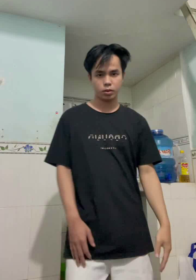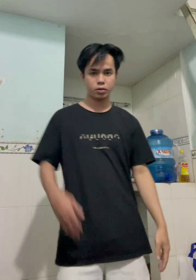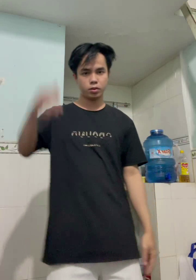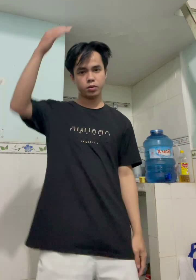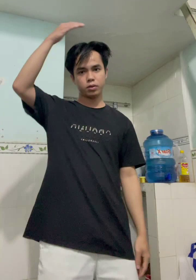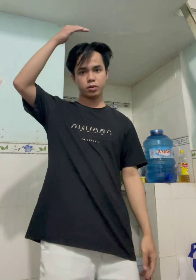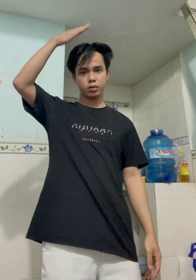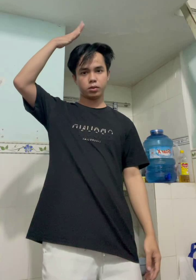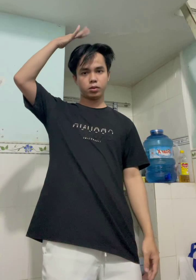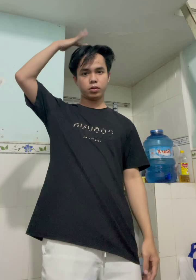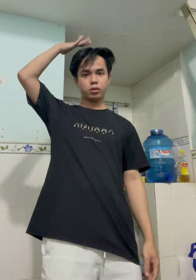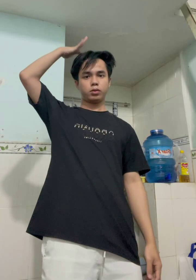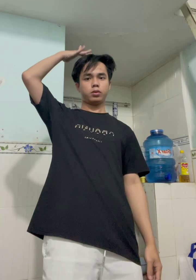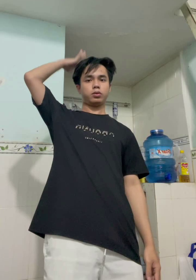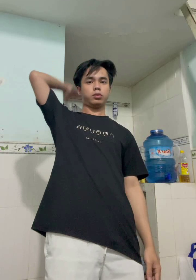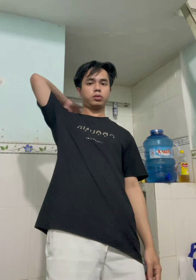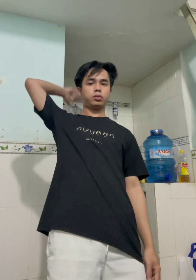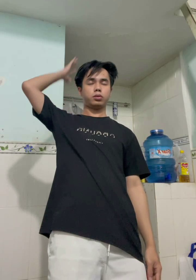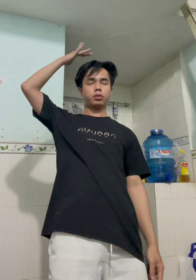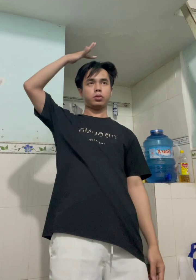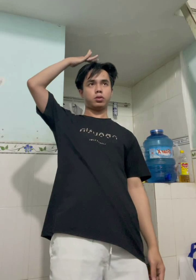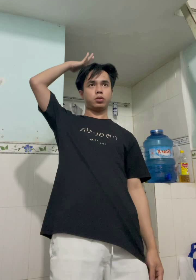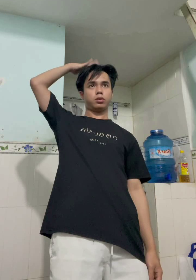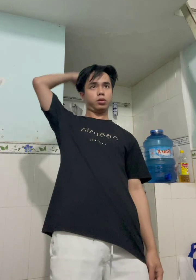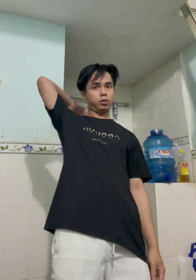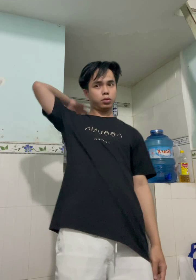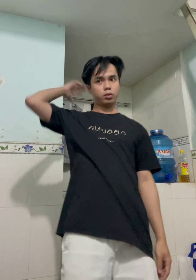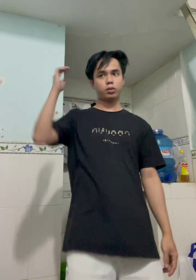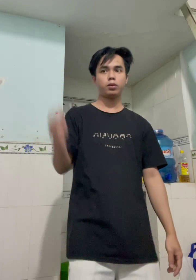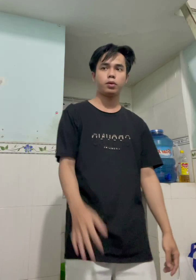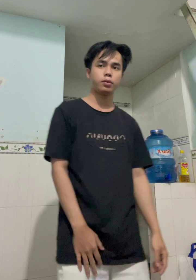vo ly